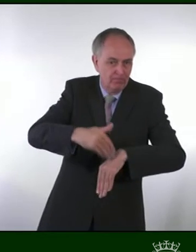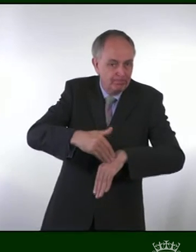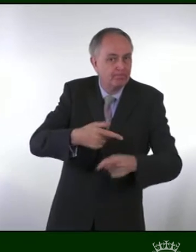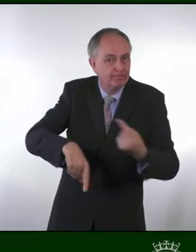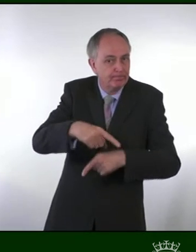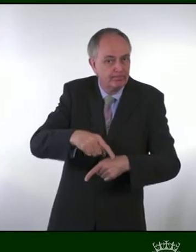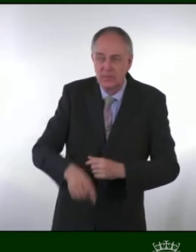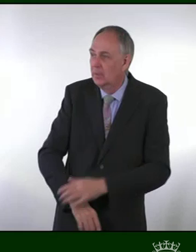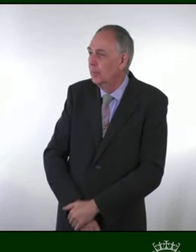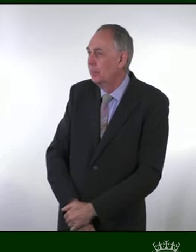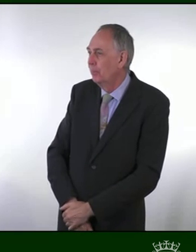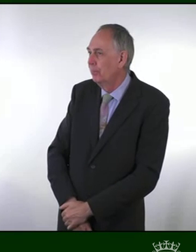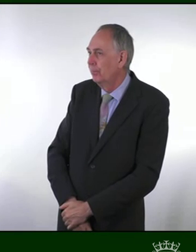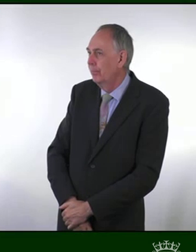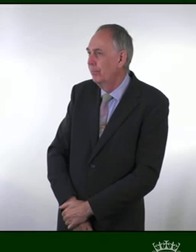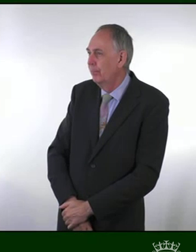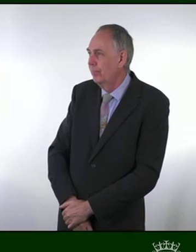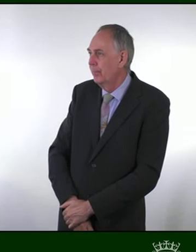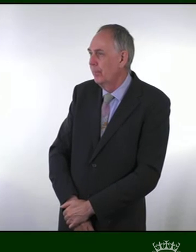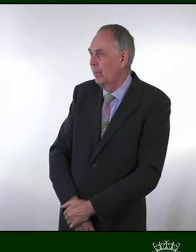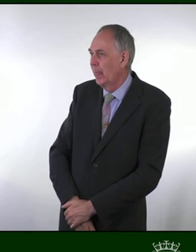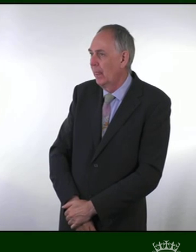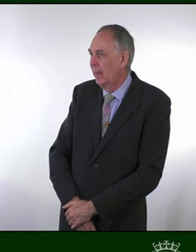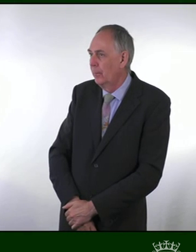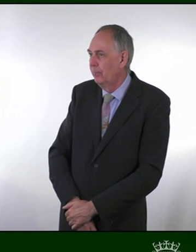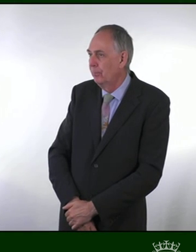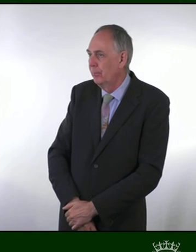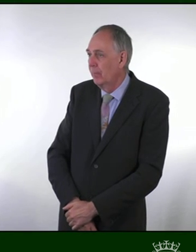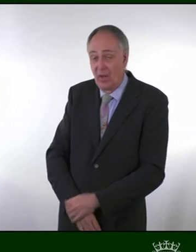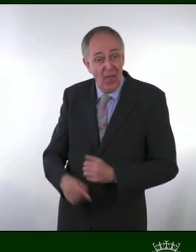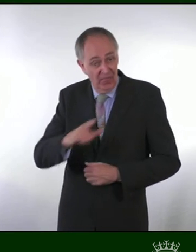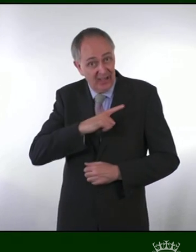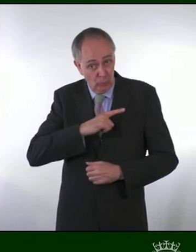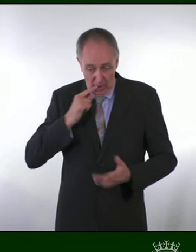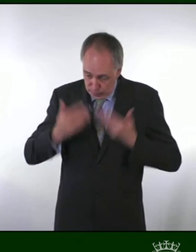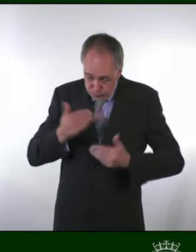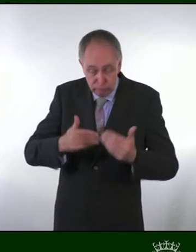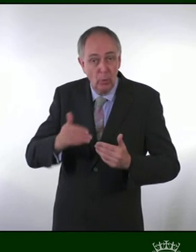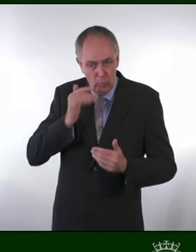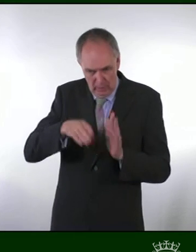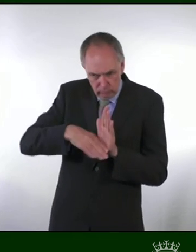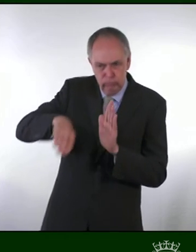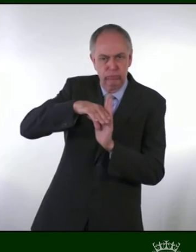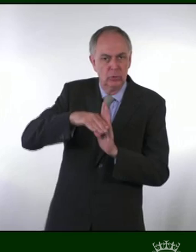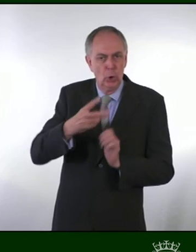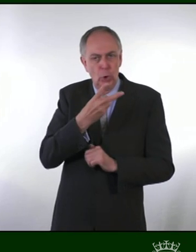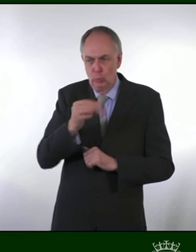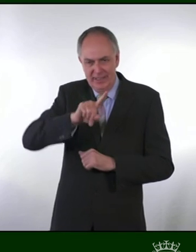Yes, indeed. That is why the Government are going to get on with our agenda of uniting and levelling up the country with 20,000 more police officers.